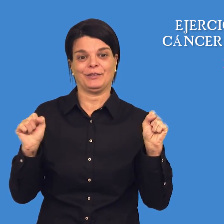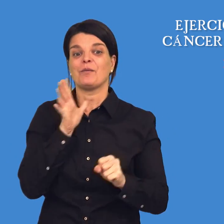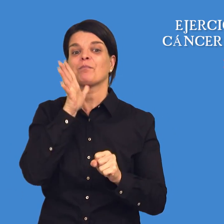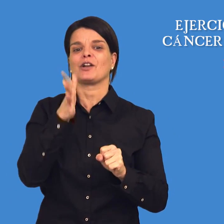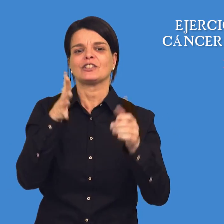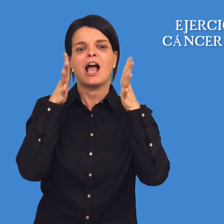motivo